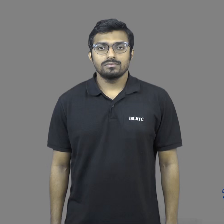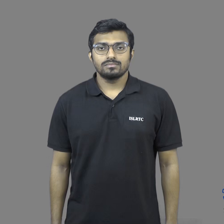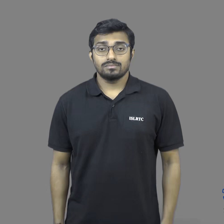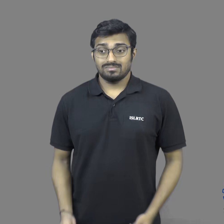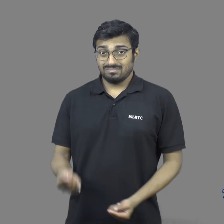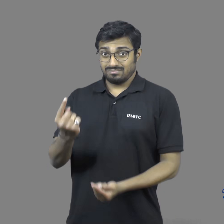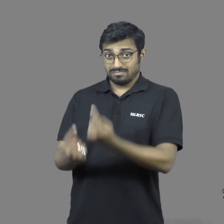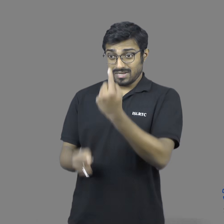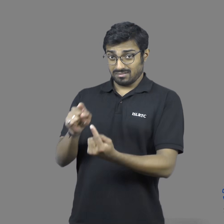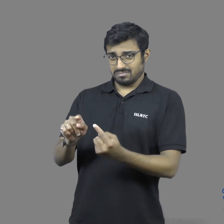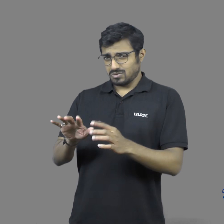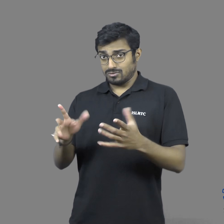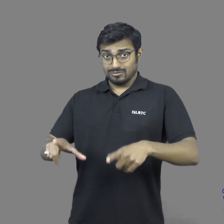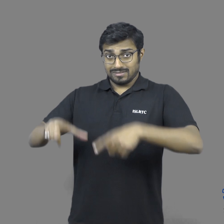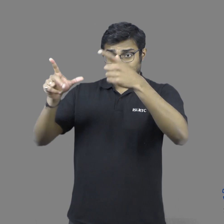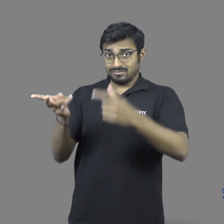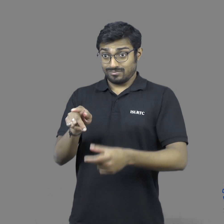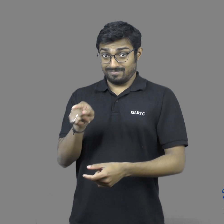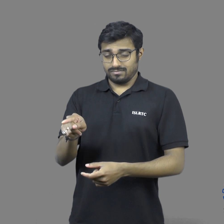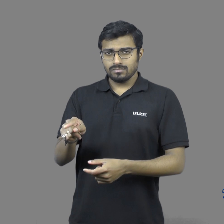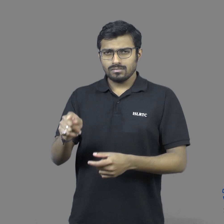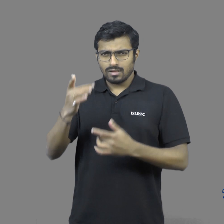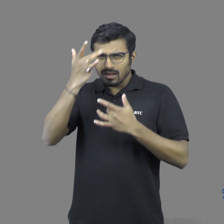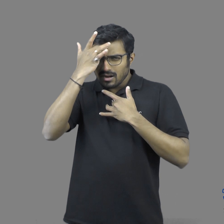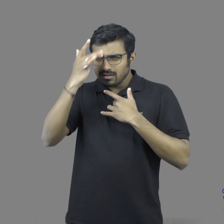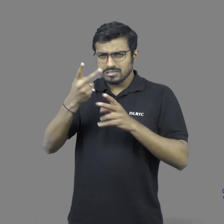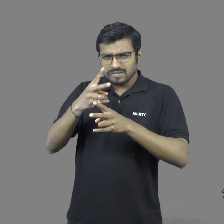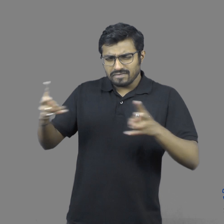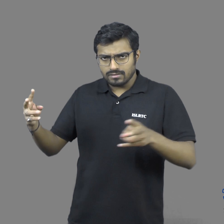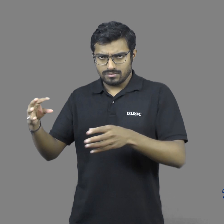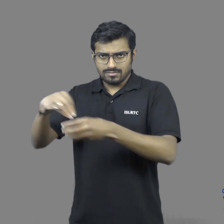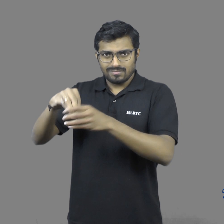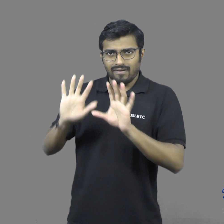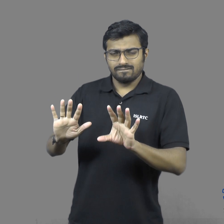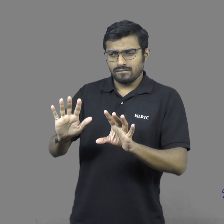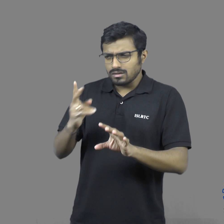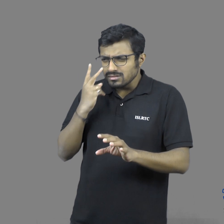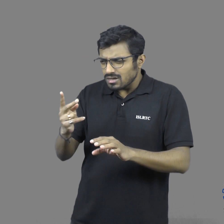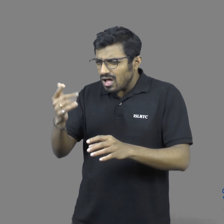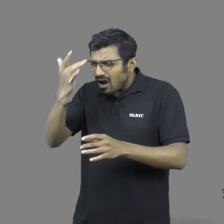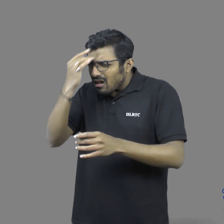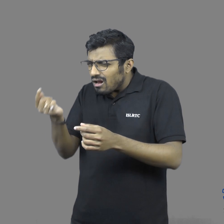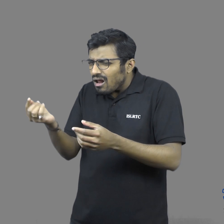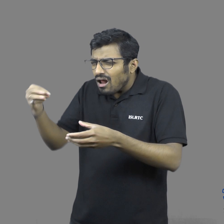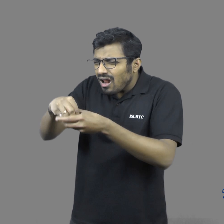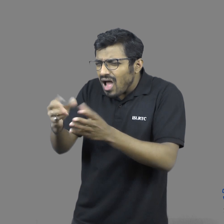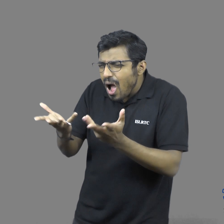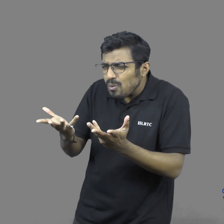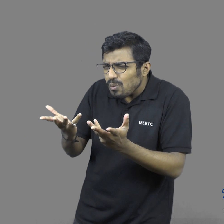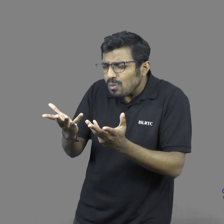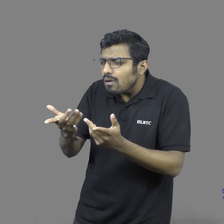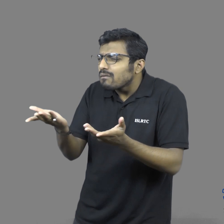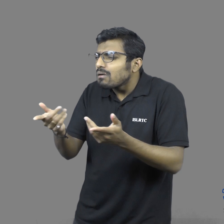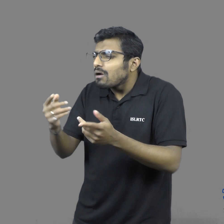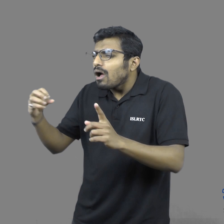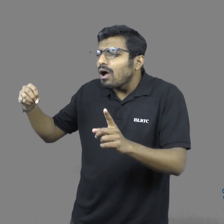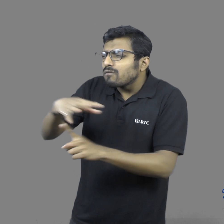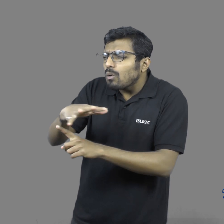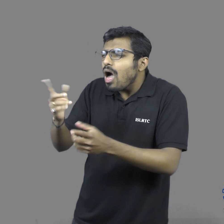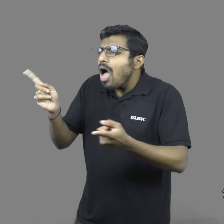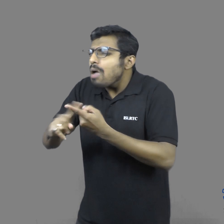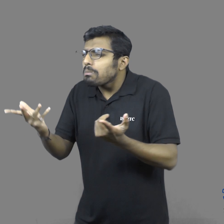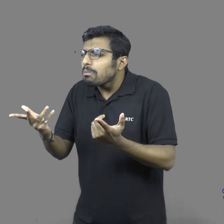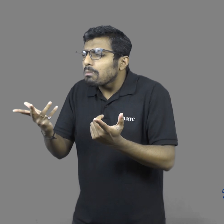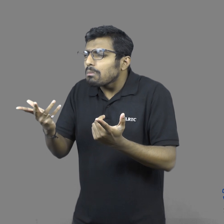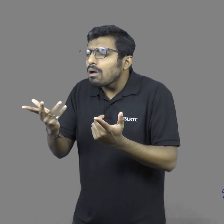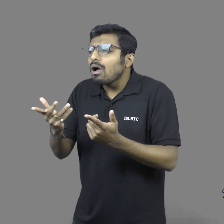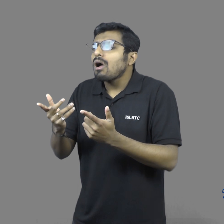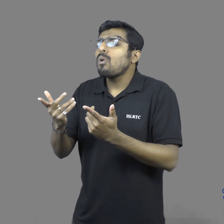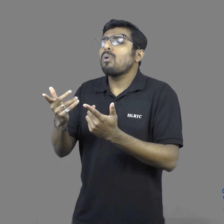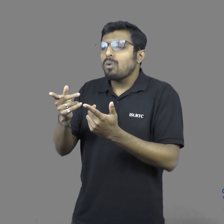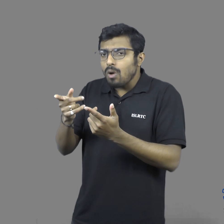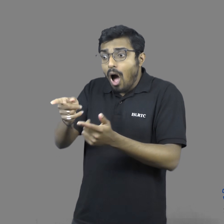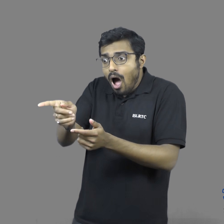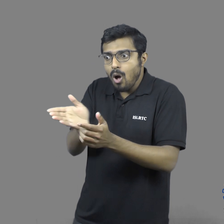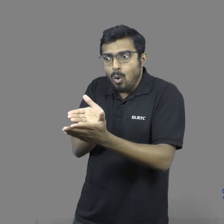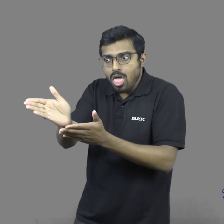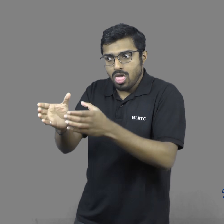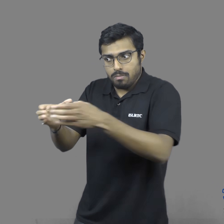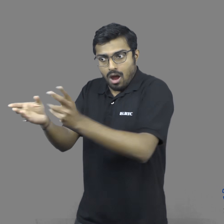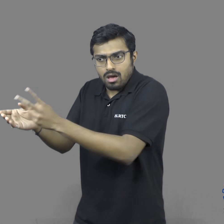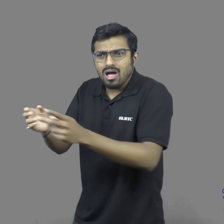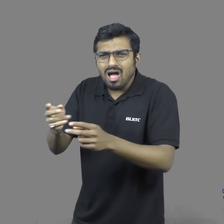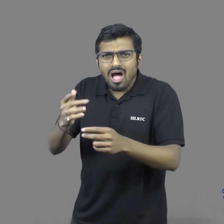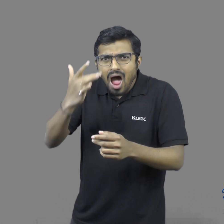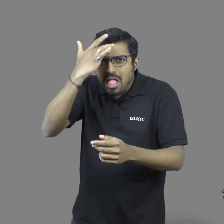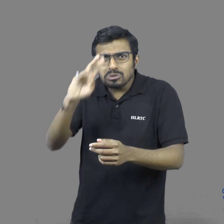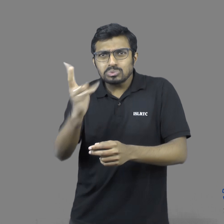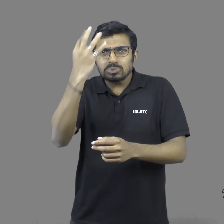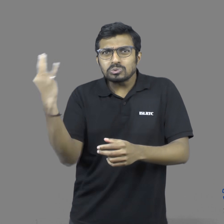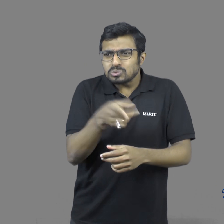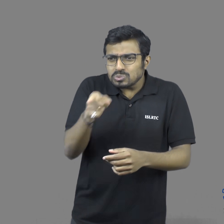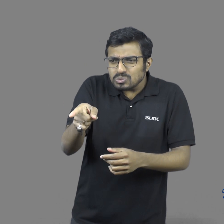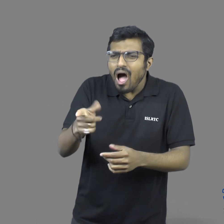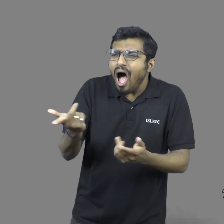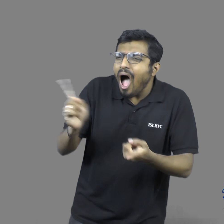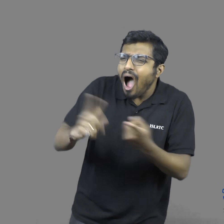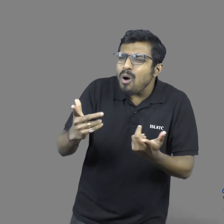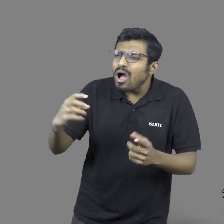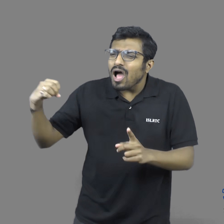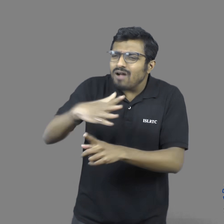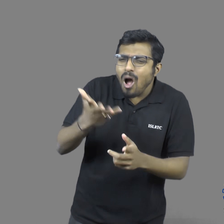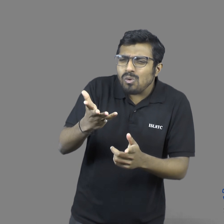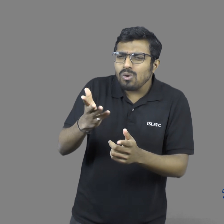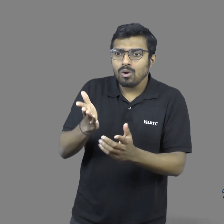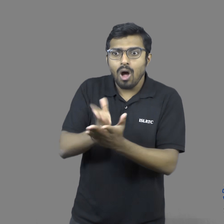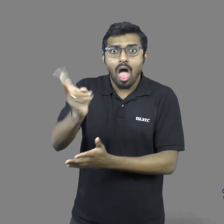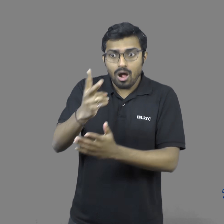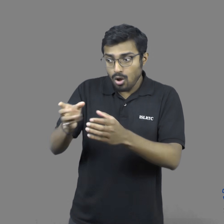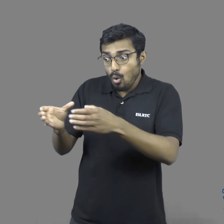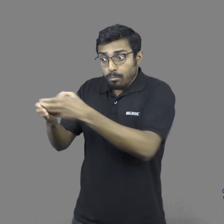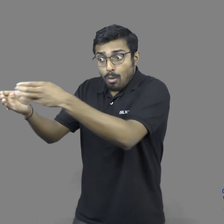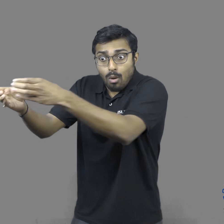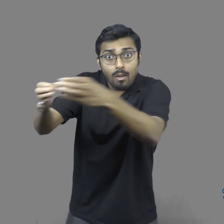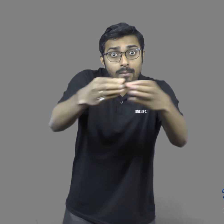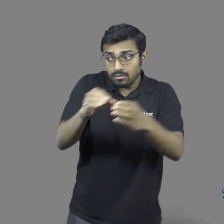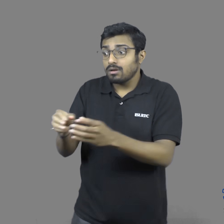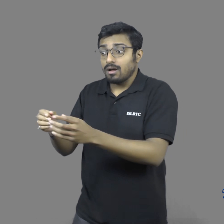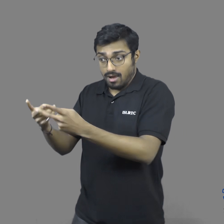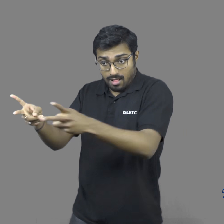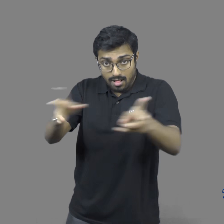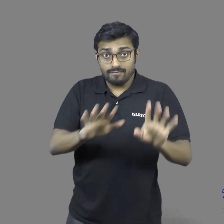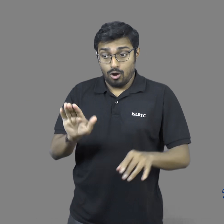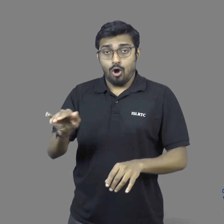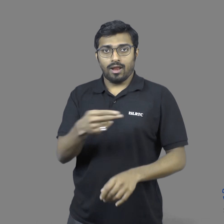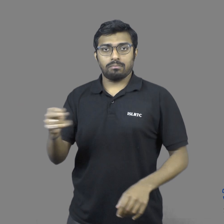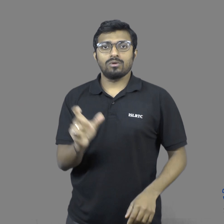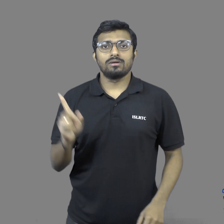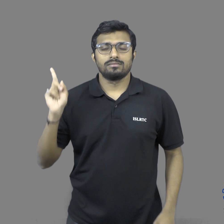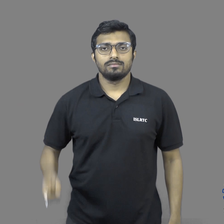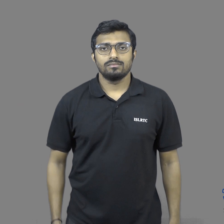Classification of Plant Disseases